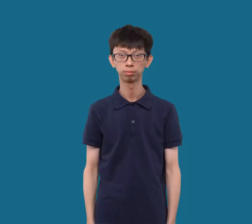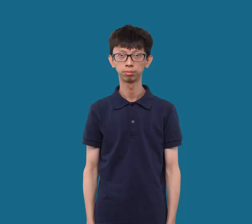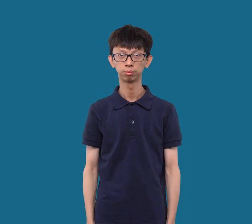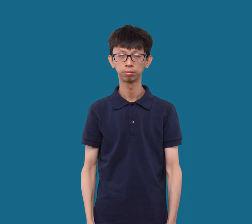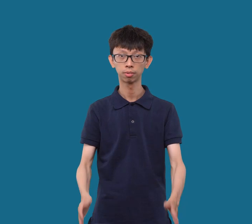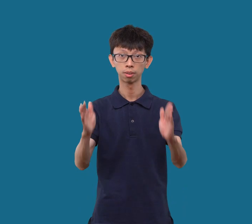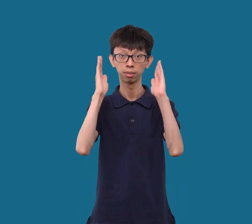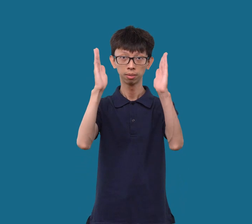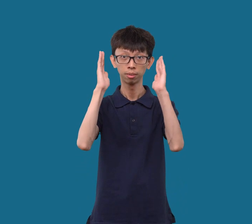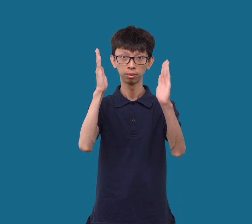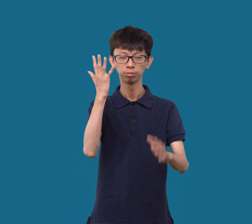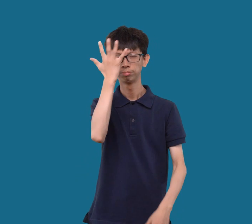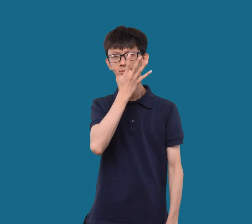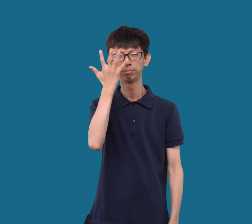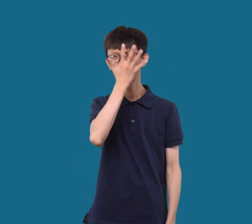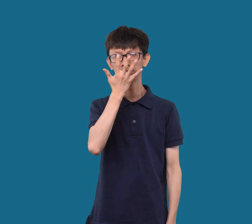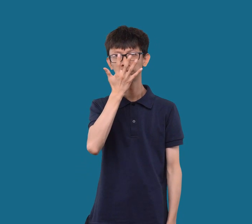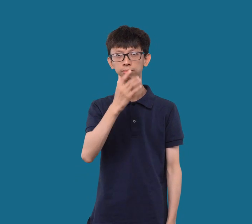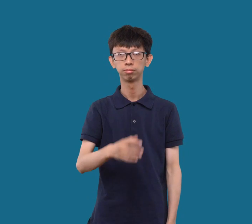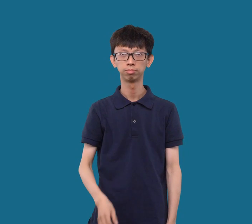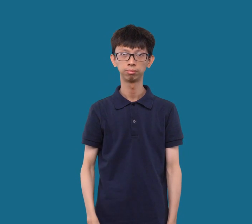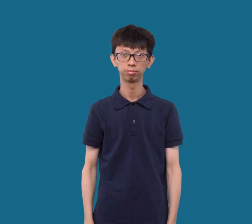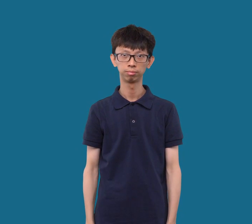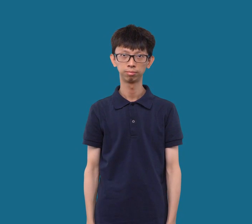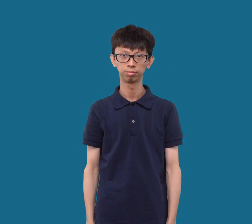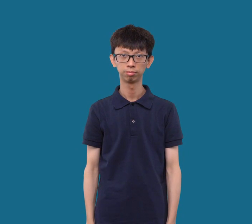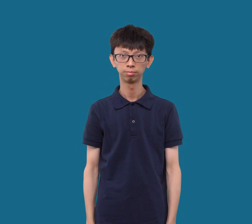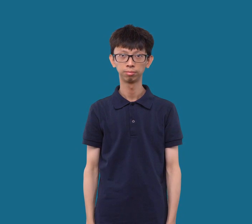khăn mặt